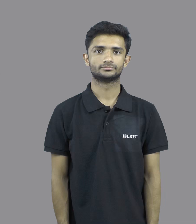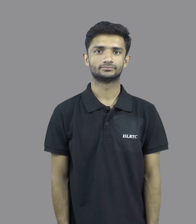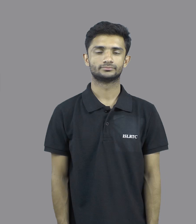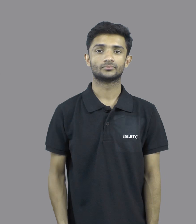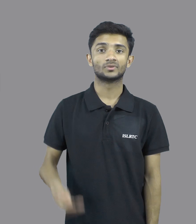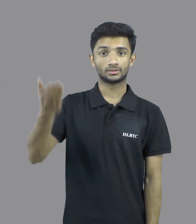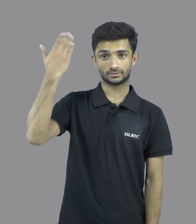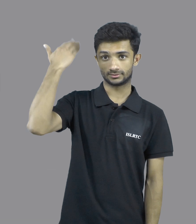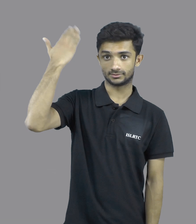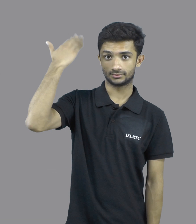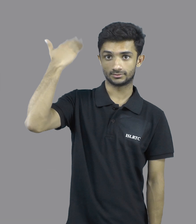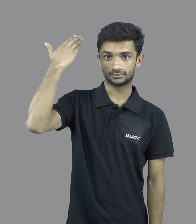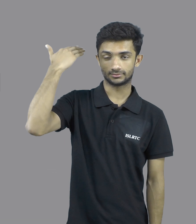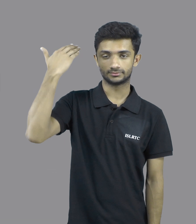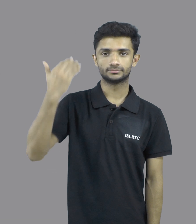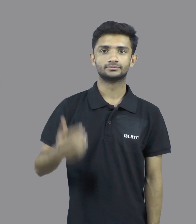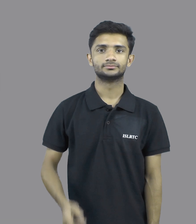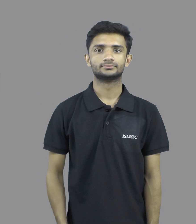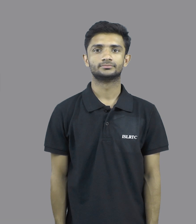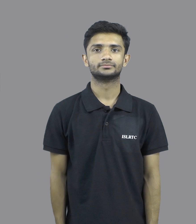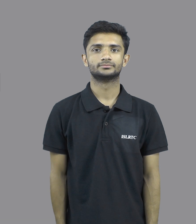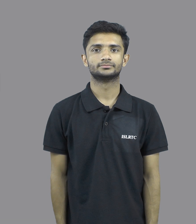Before